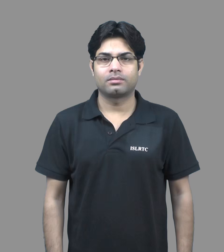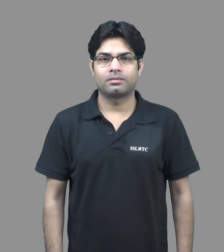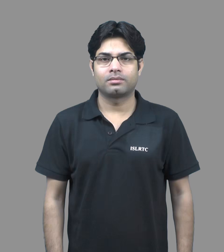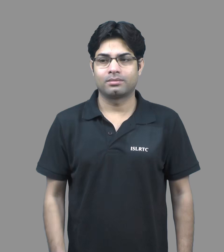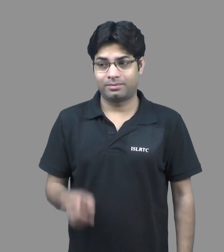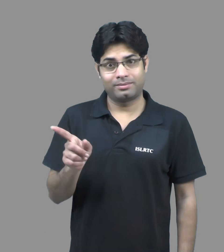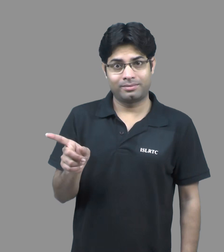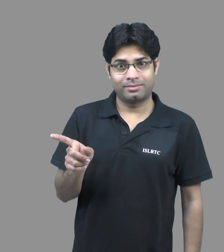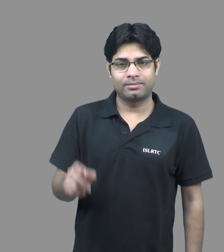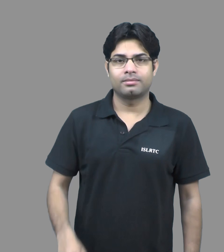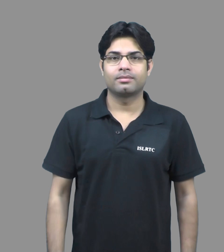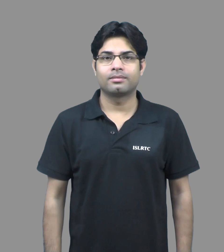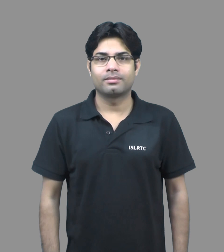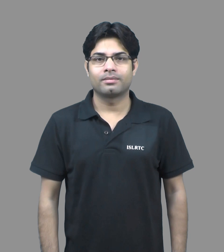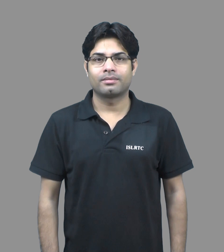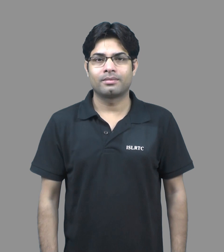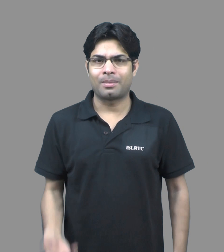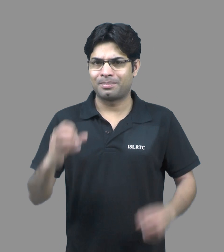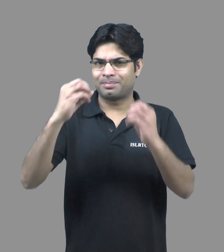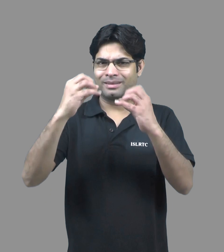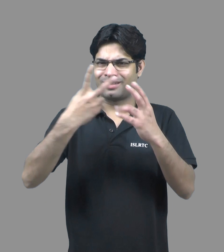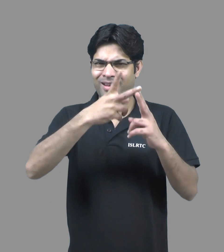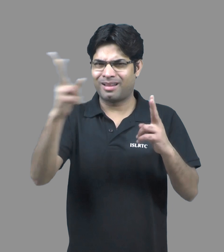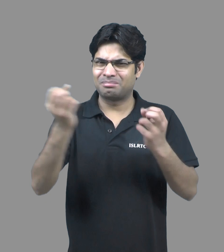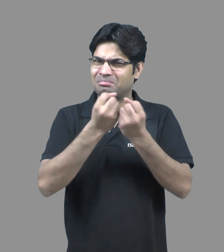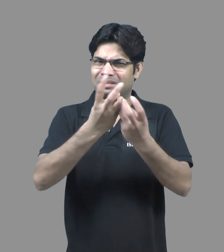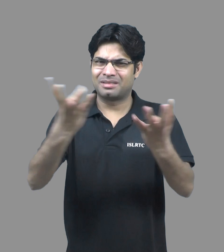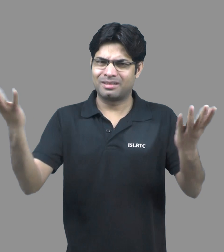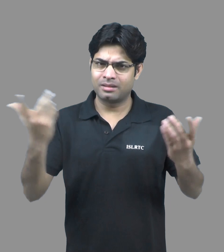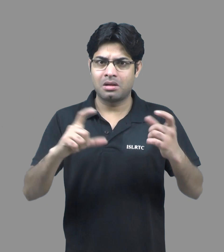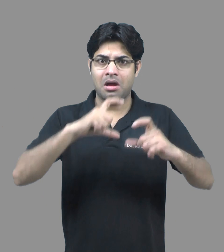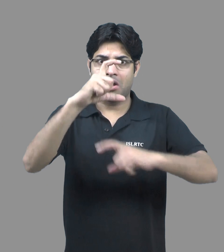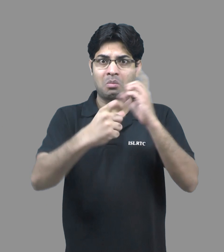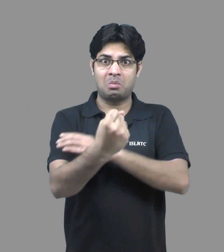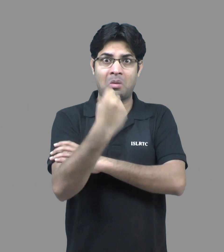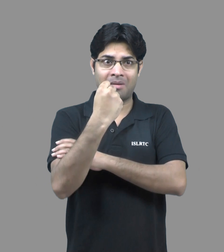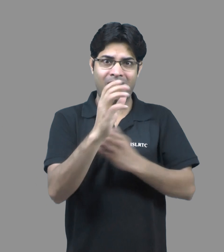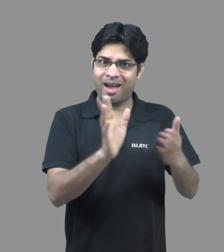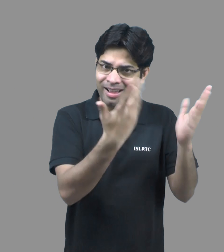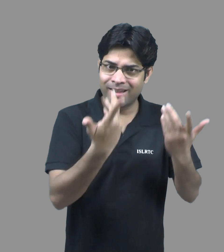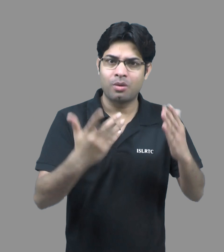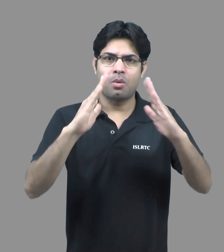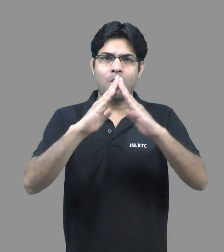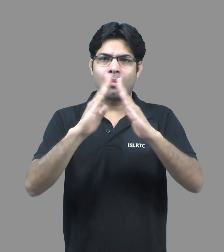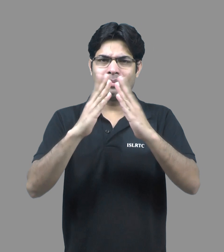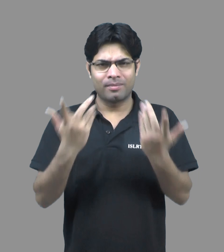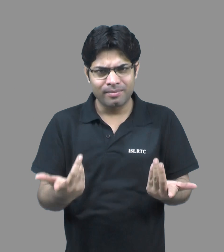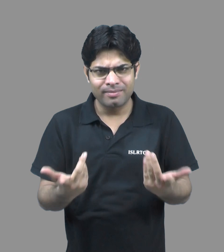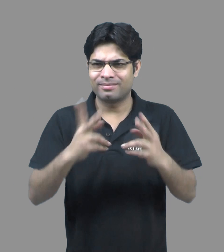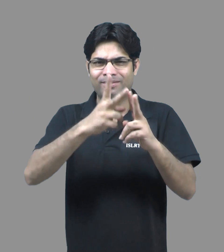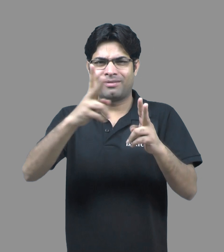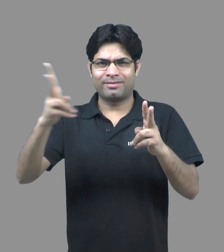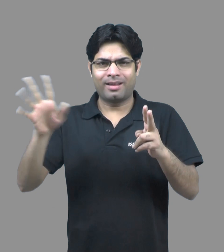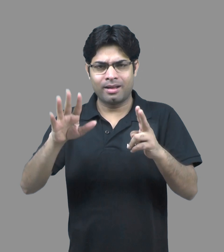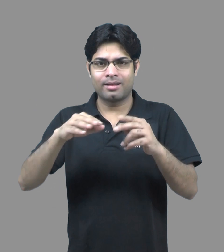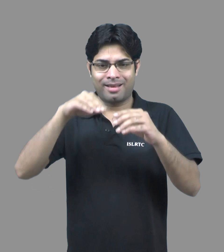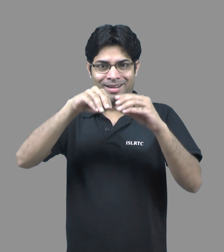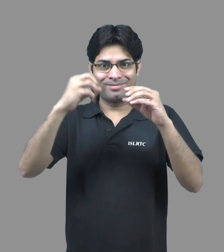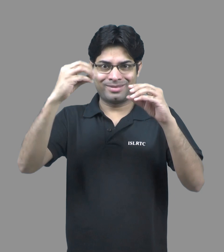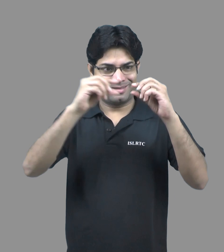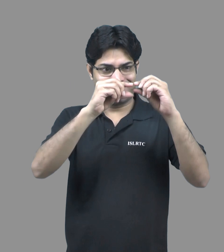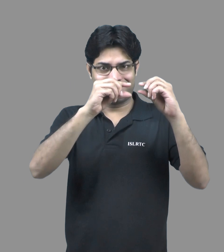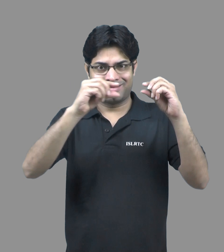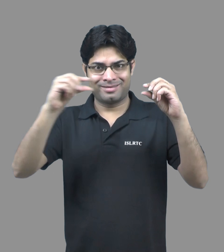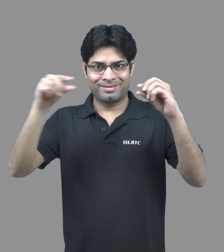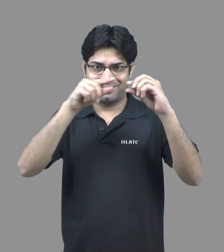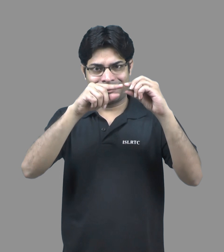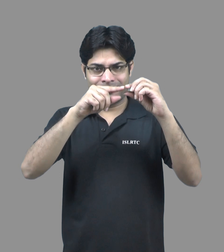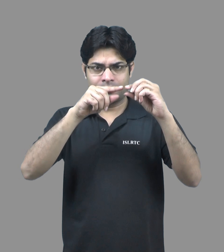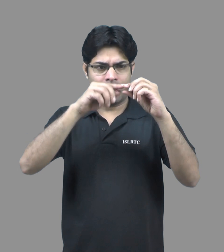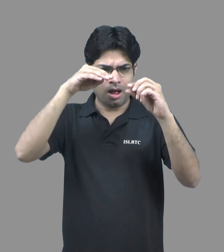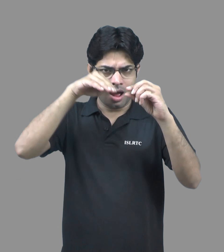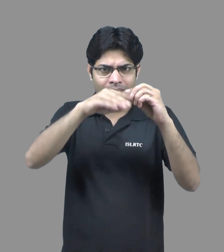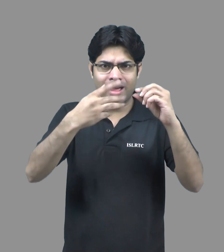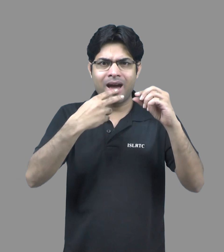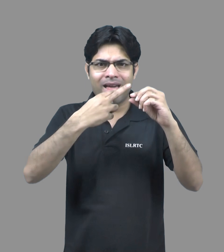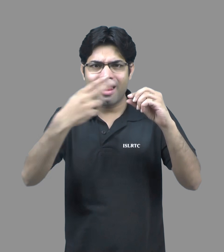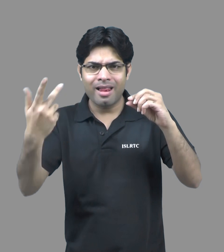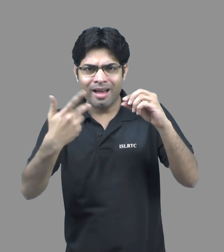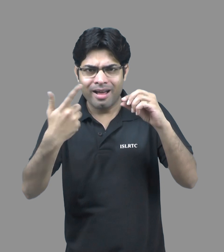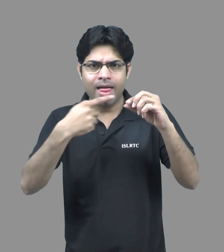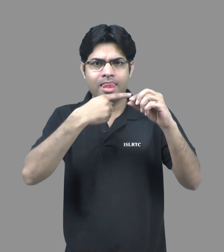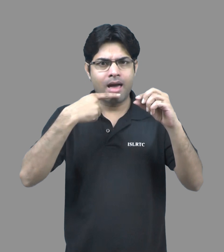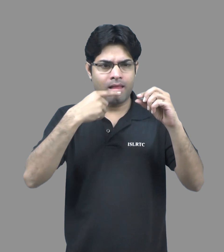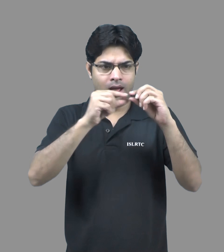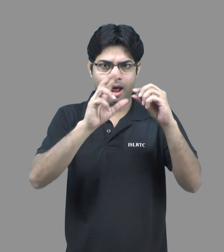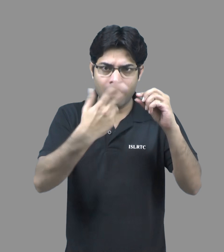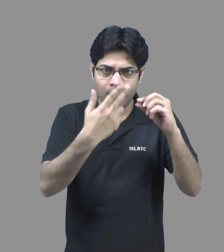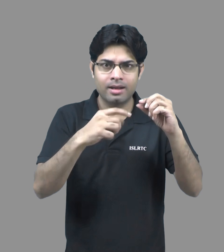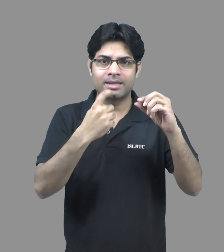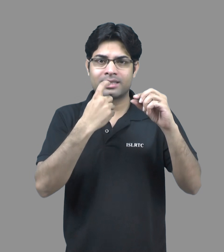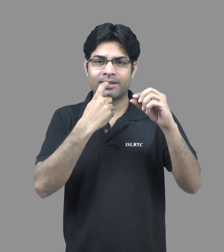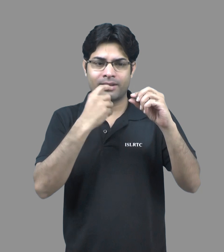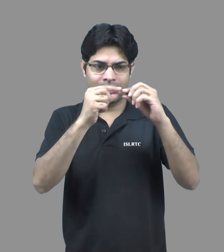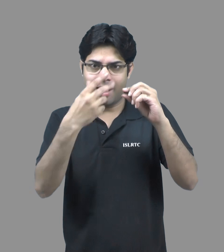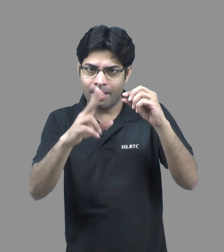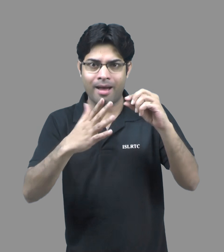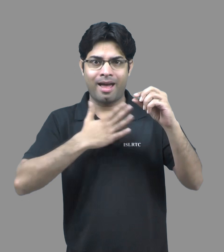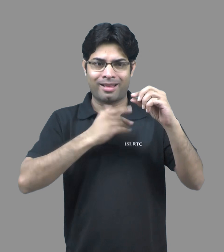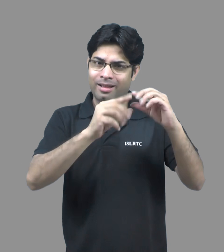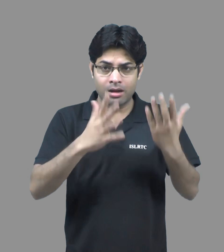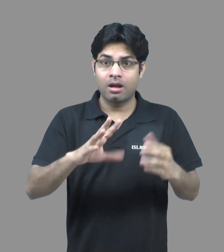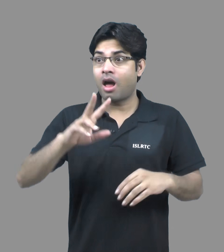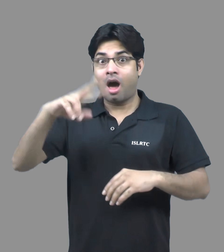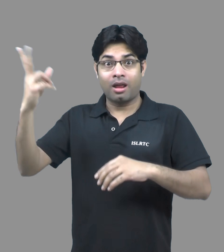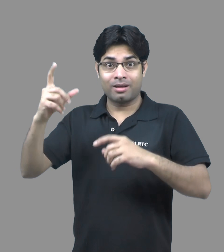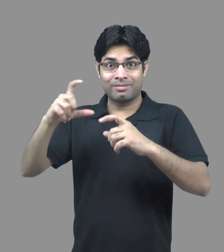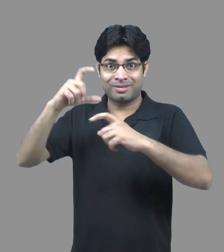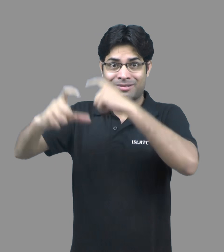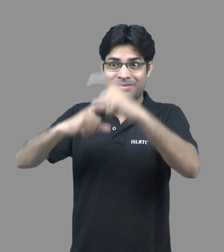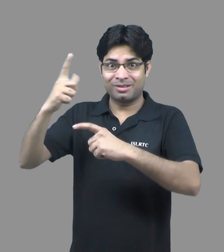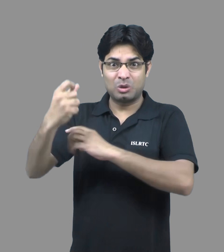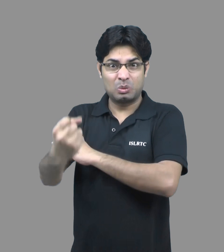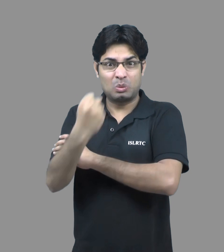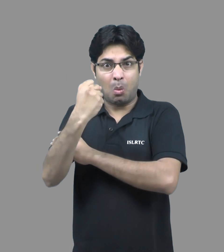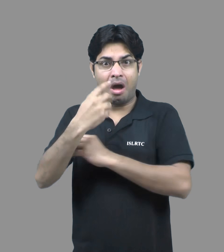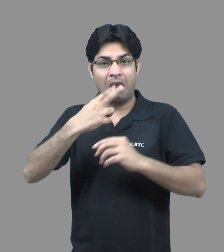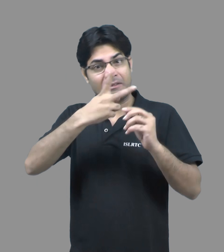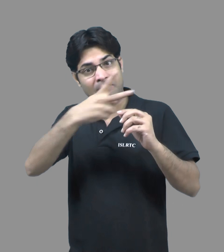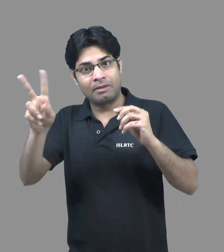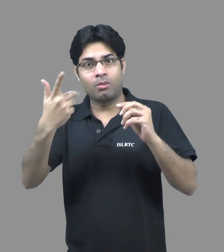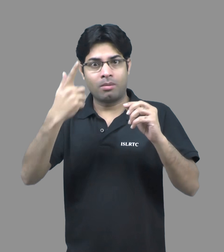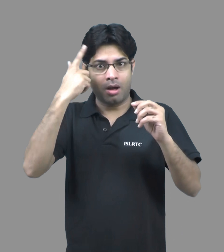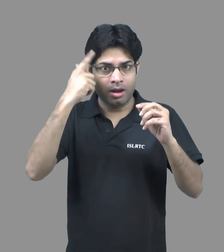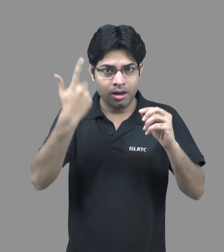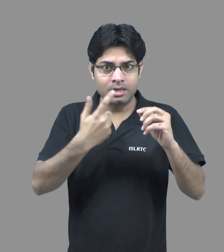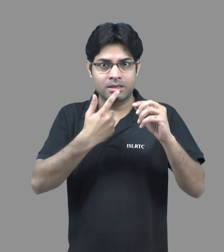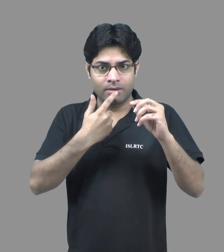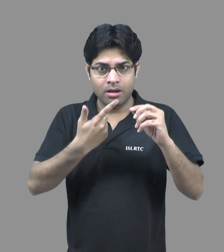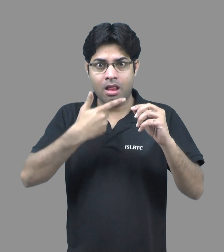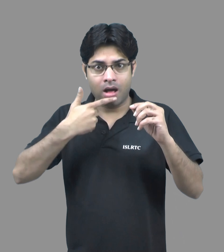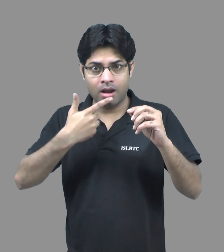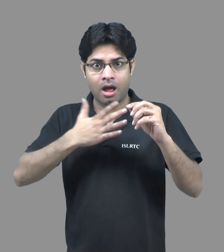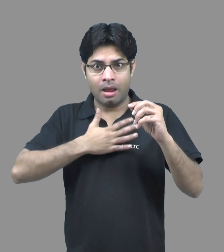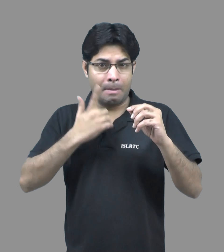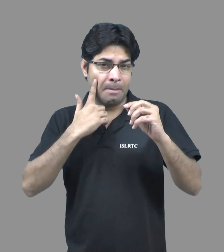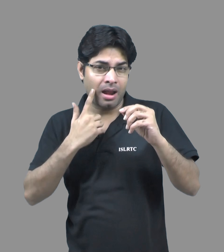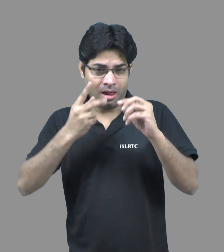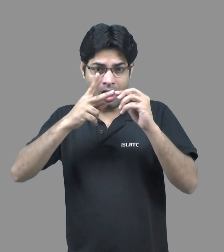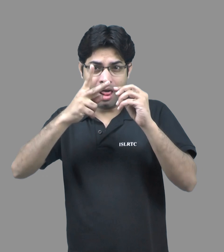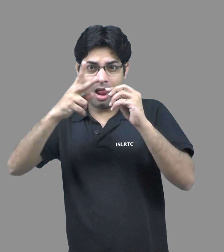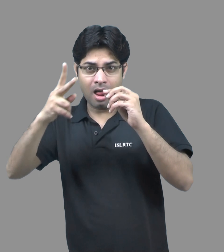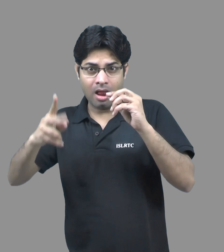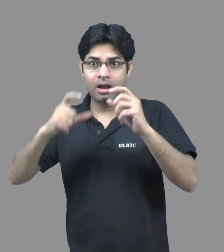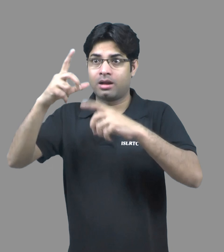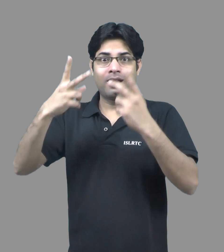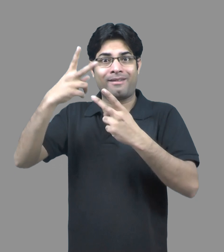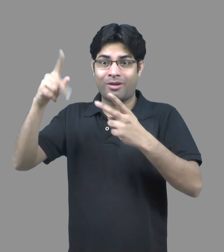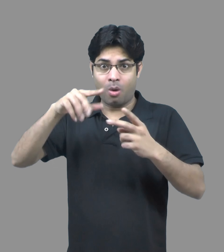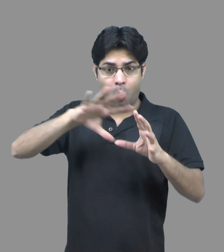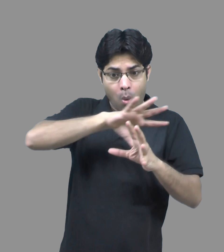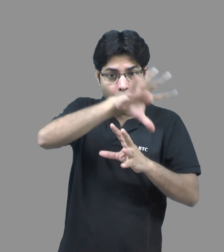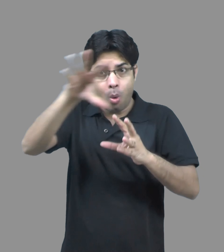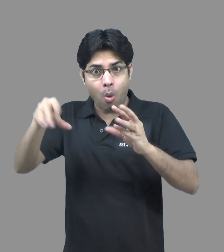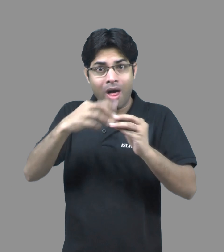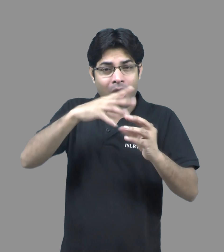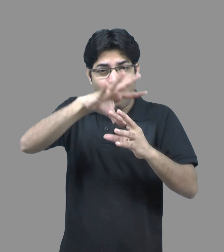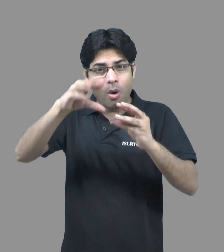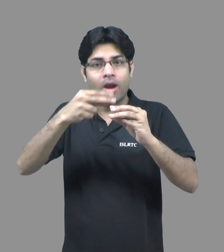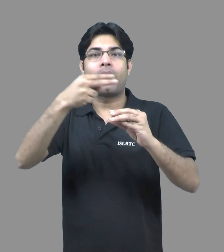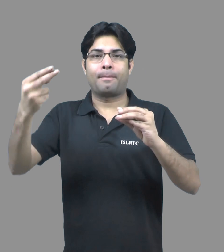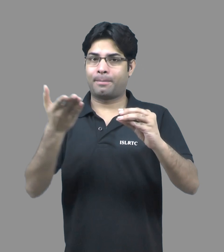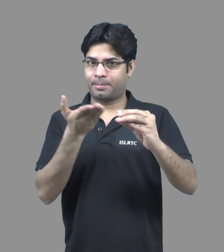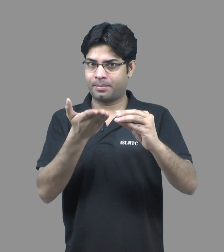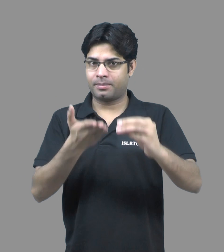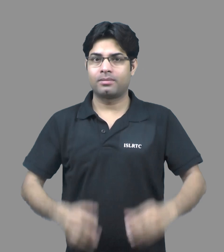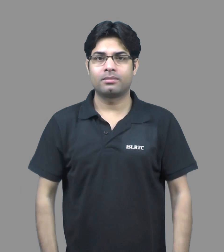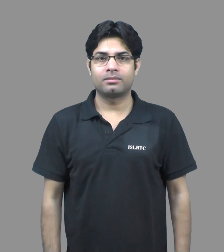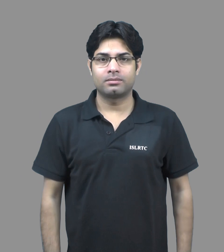International Color Code